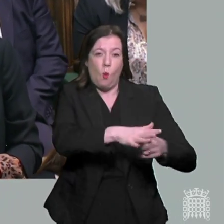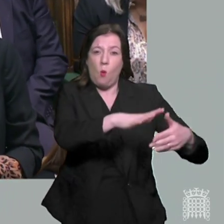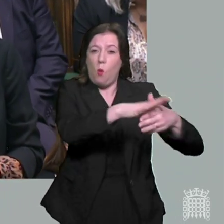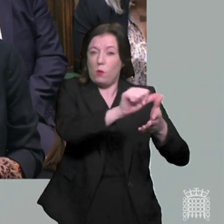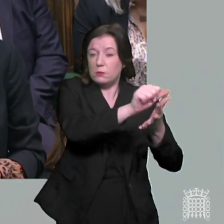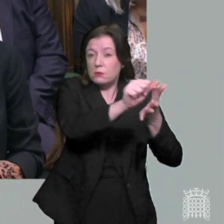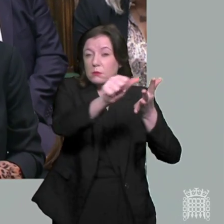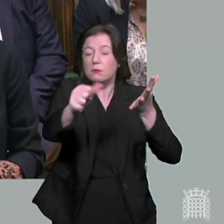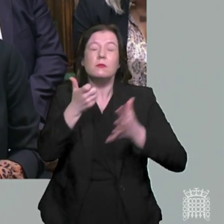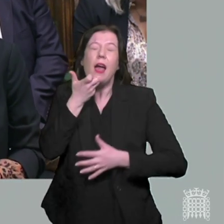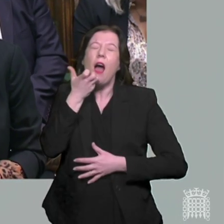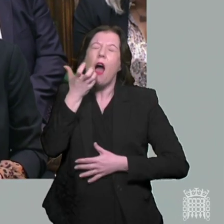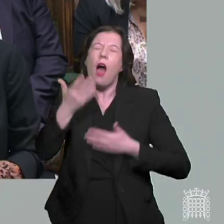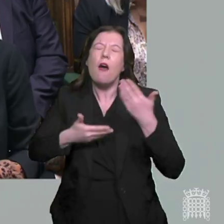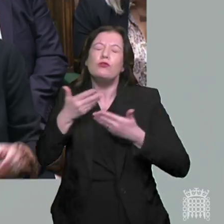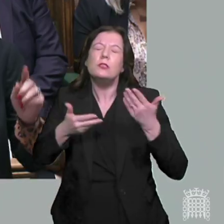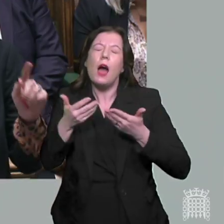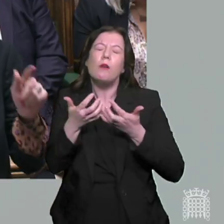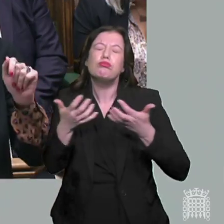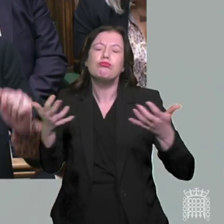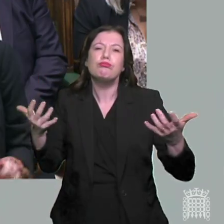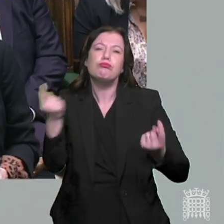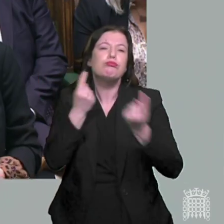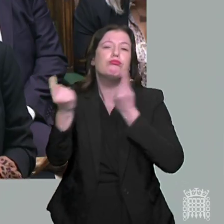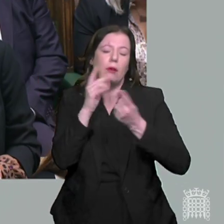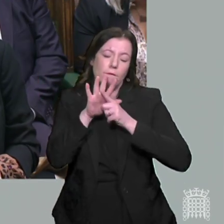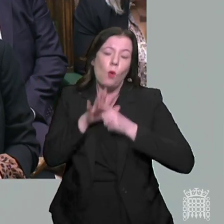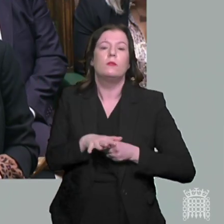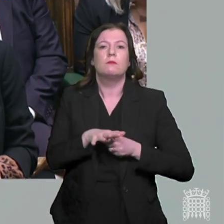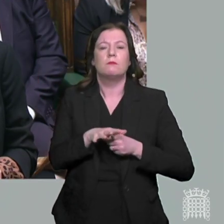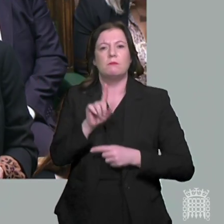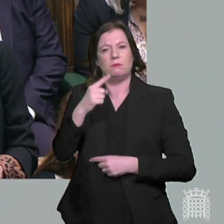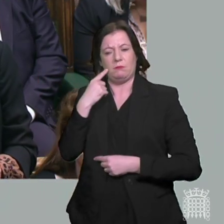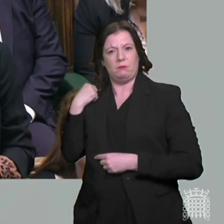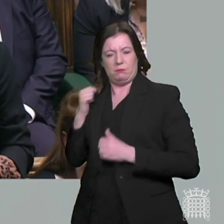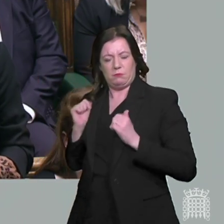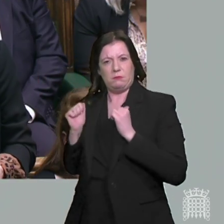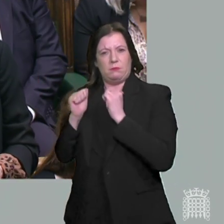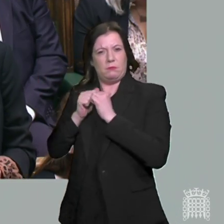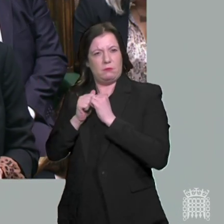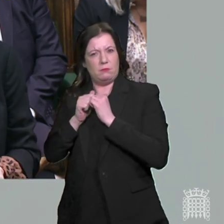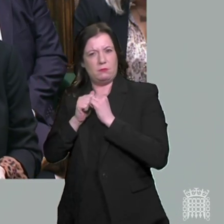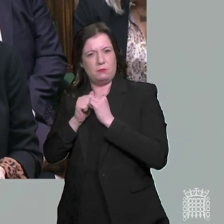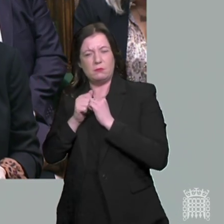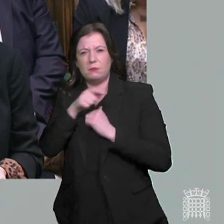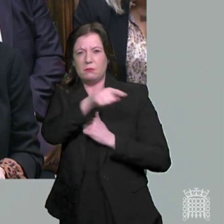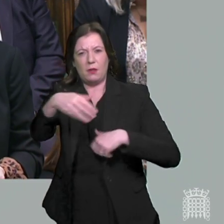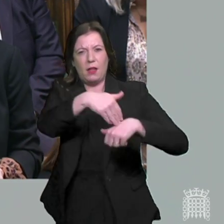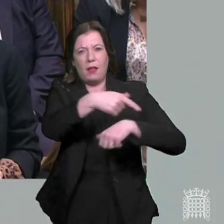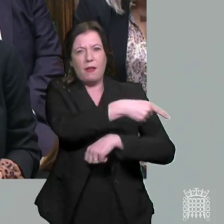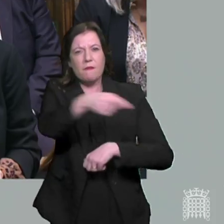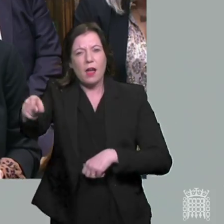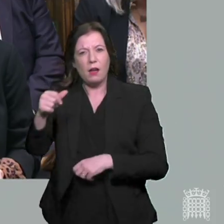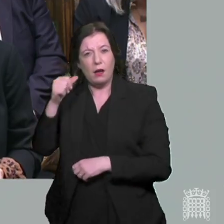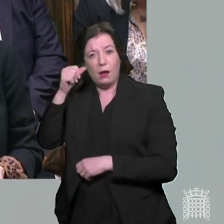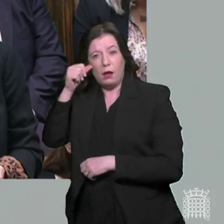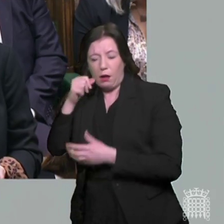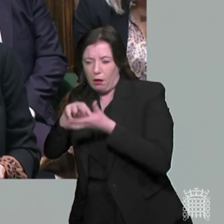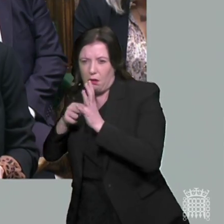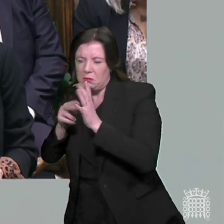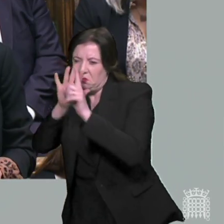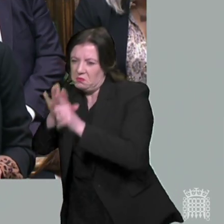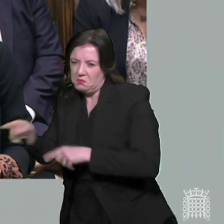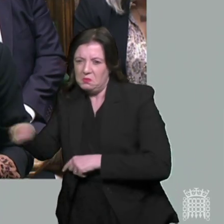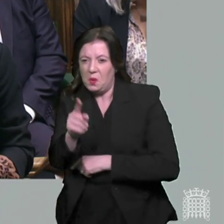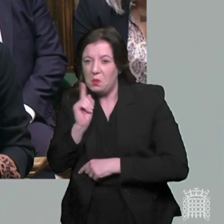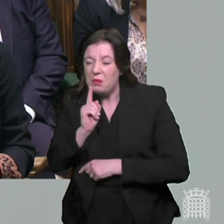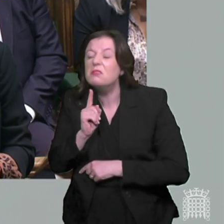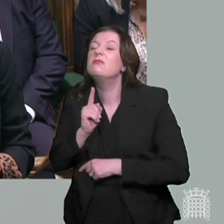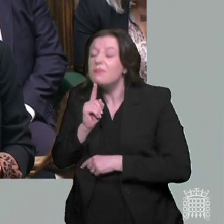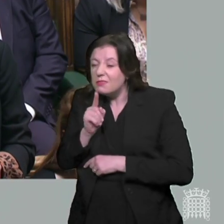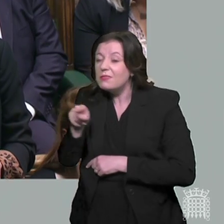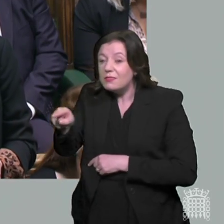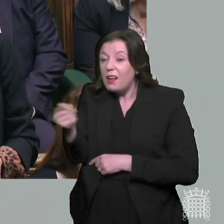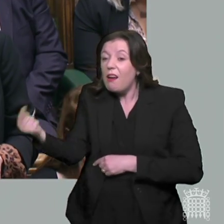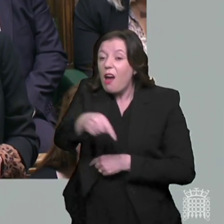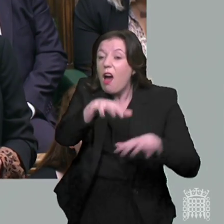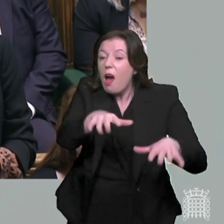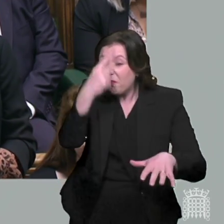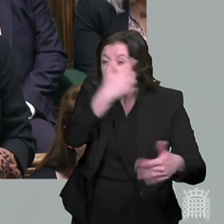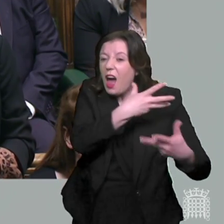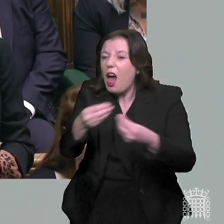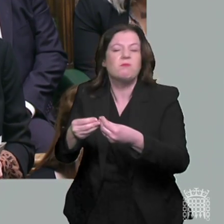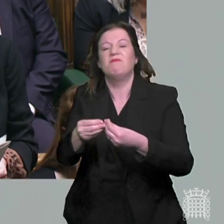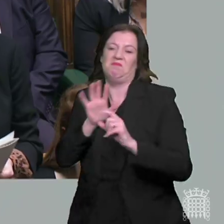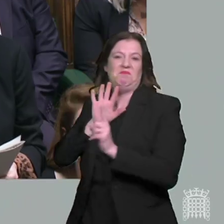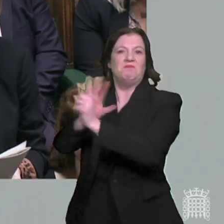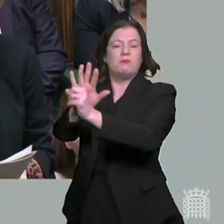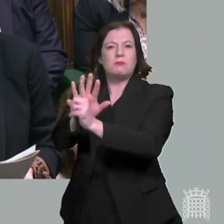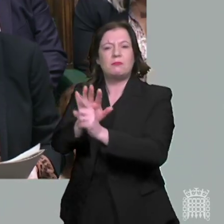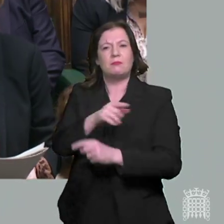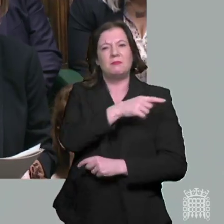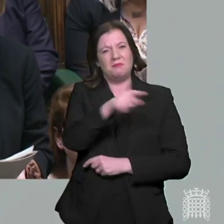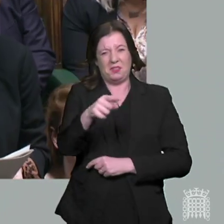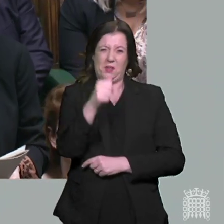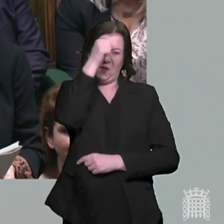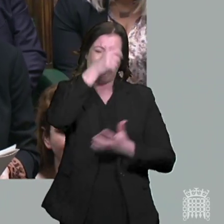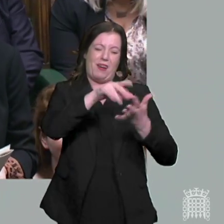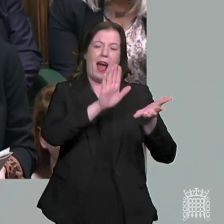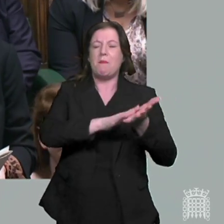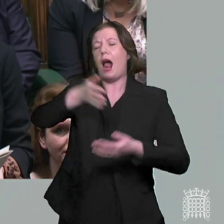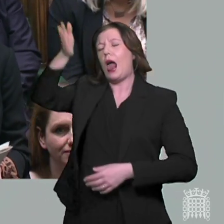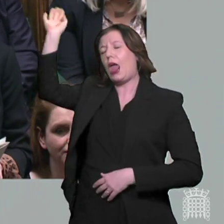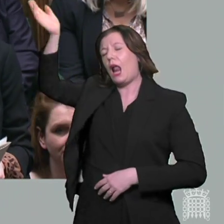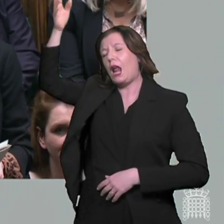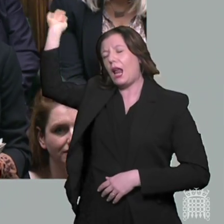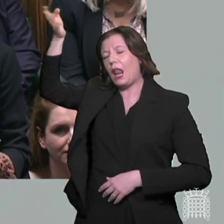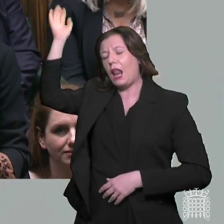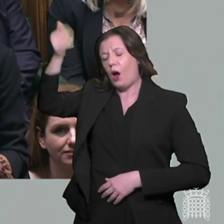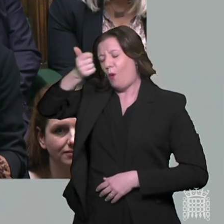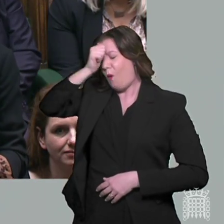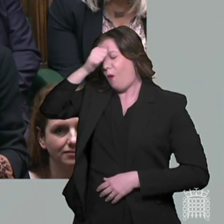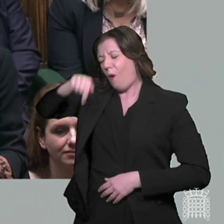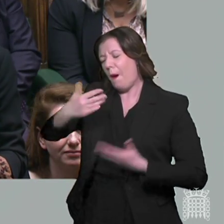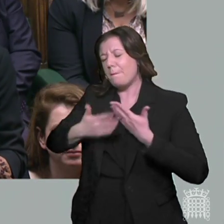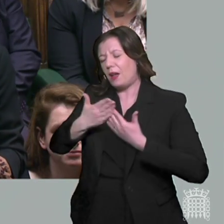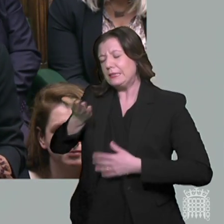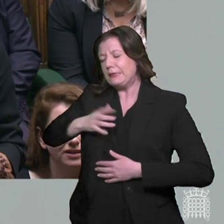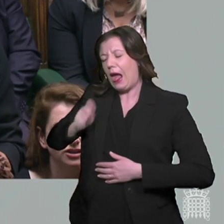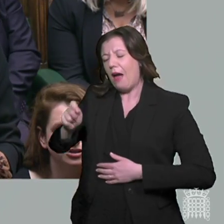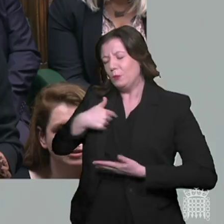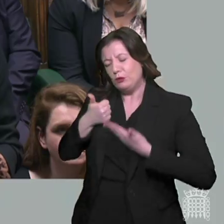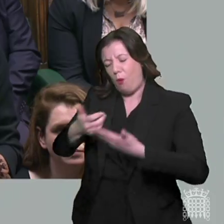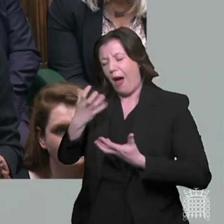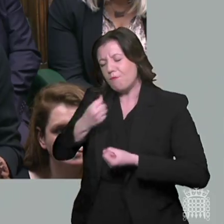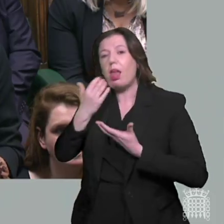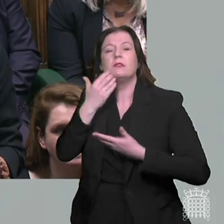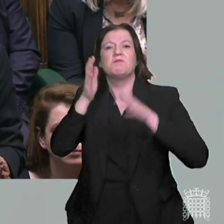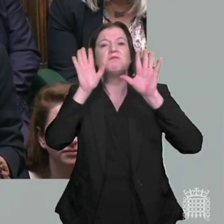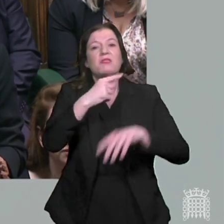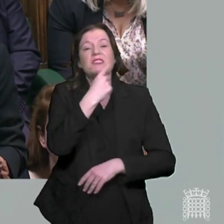Last week, the Prime Minister tweeted that these victims would be denied access to support from our modern slavery system—a tweet that traffickers will hold up to these women and say, “See, no one will help you.” Before the Prime Minister parrots his prepared answer about increases in the number of people accessing our modern slavery system, let me